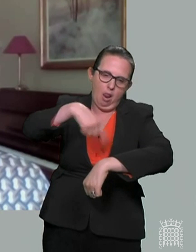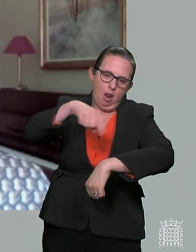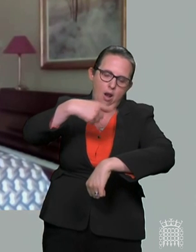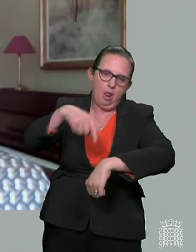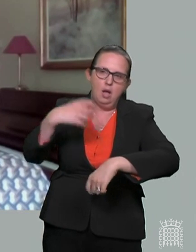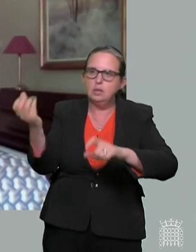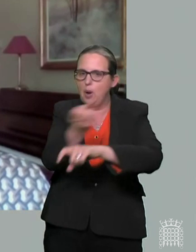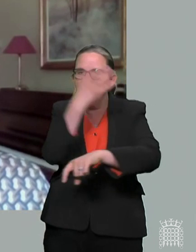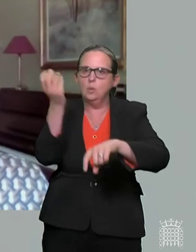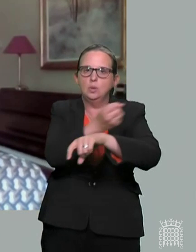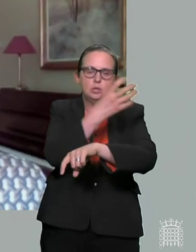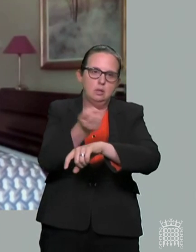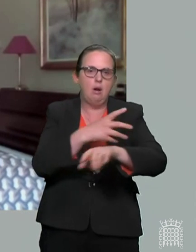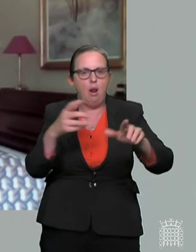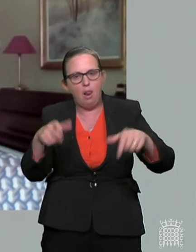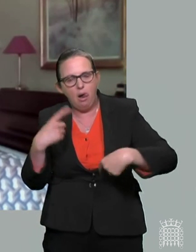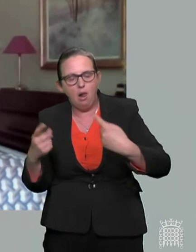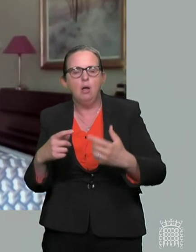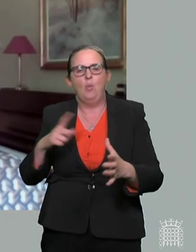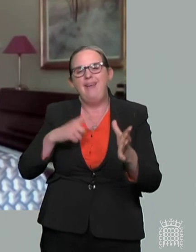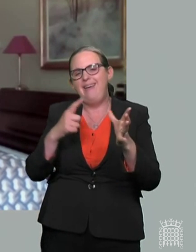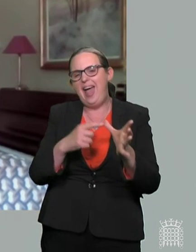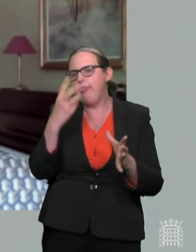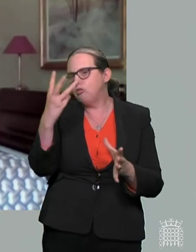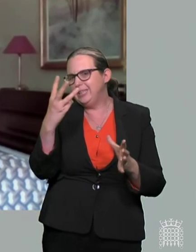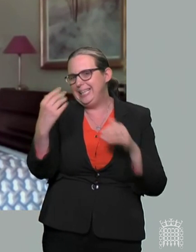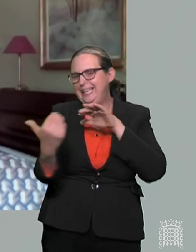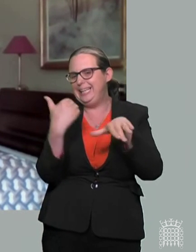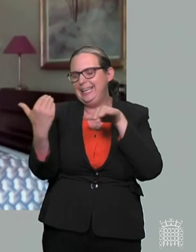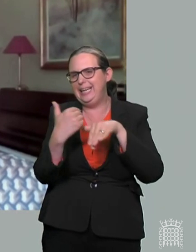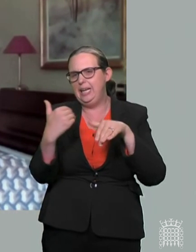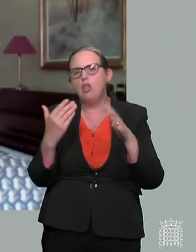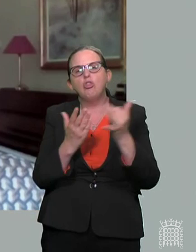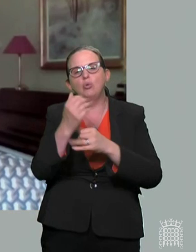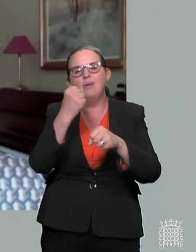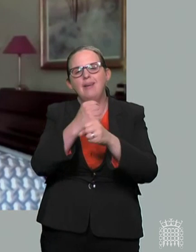The A3 as it narrows through Guildford has been a cause of frustration for decades.